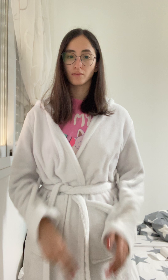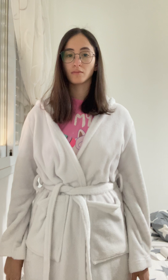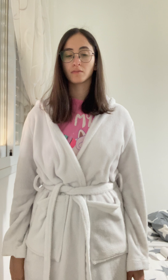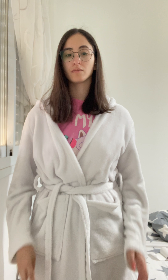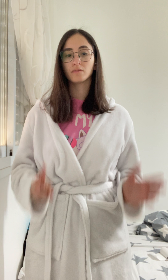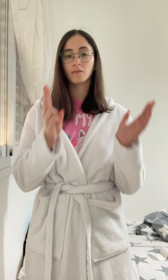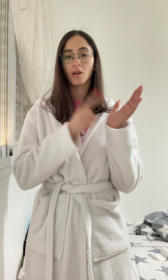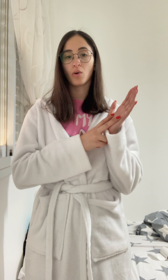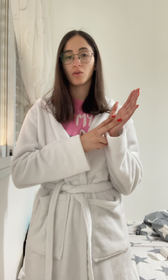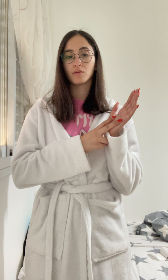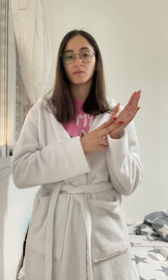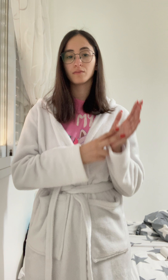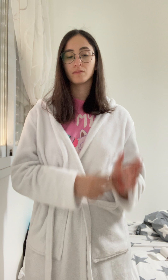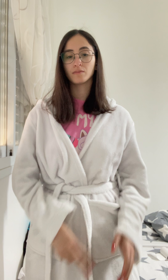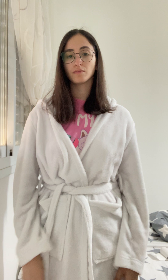נכון